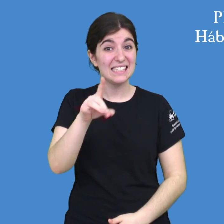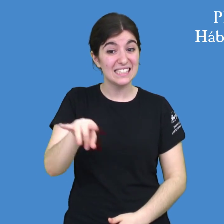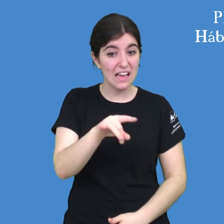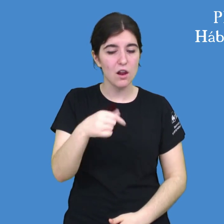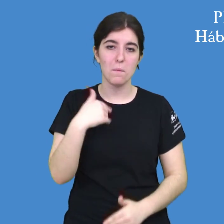azúcar